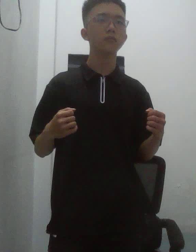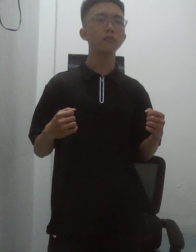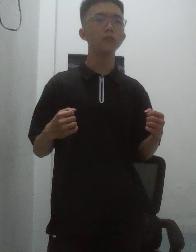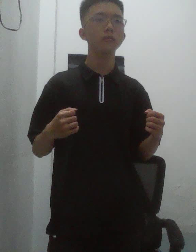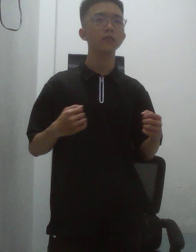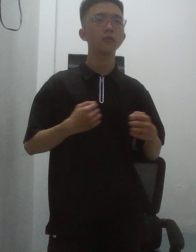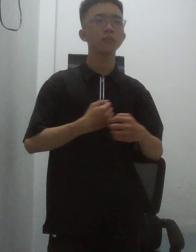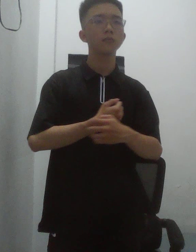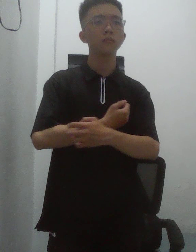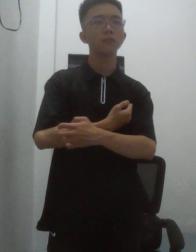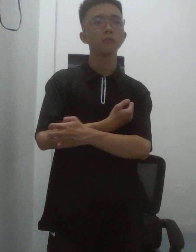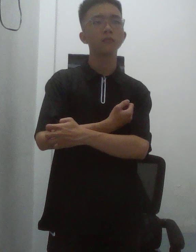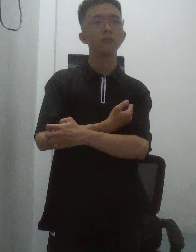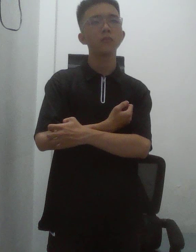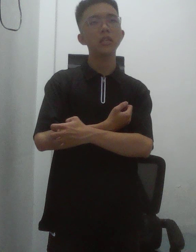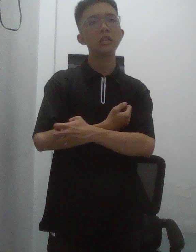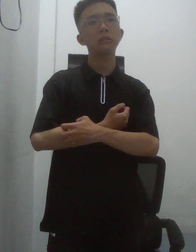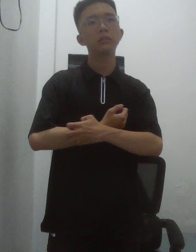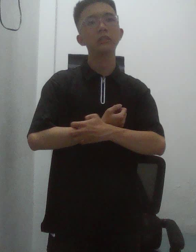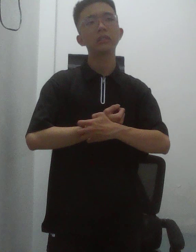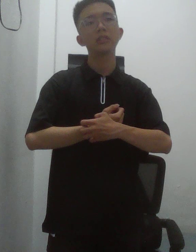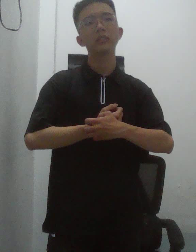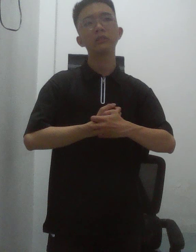ngheo